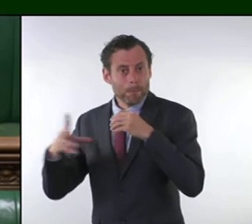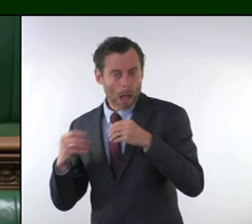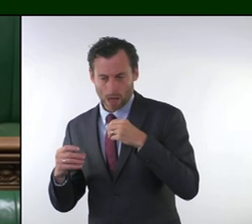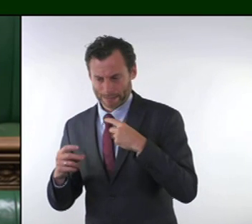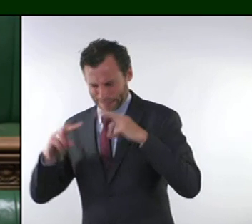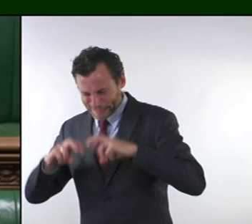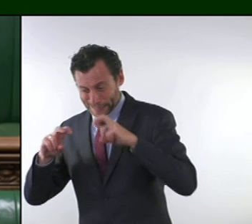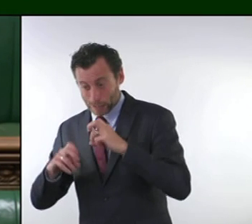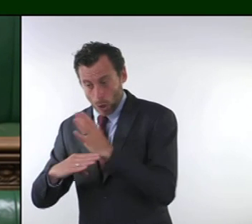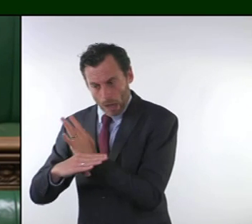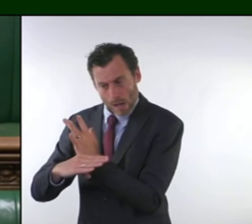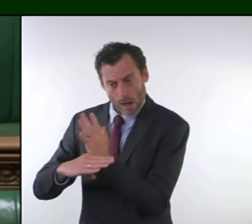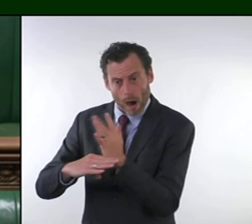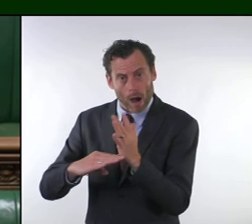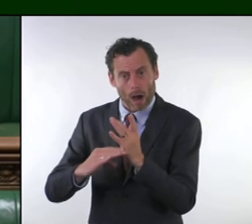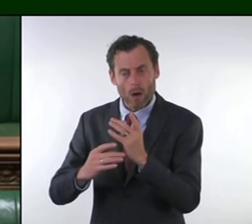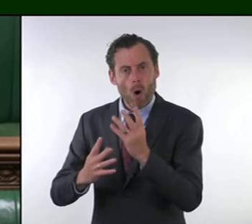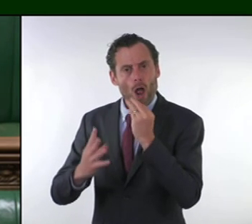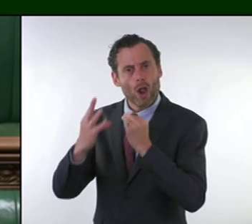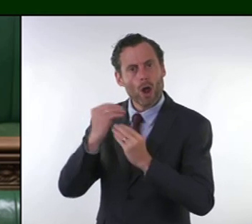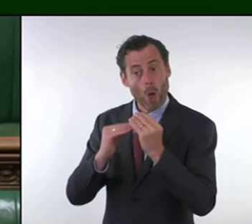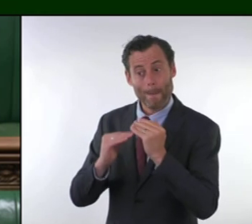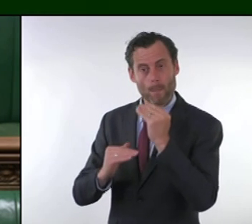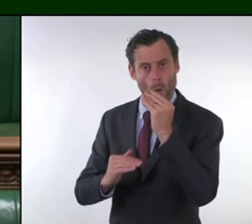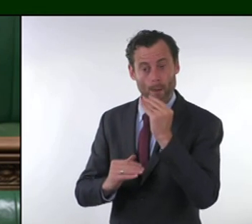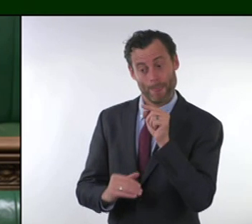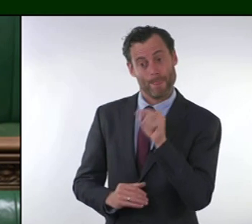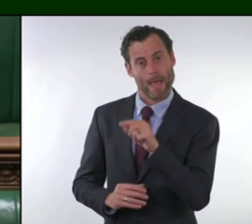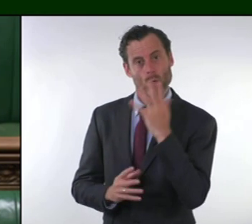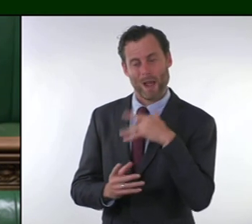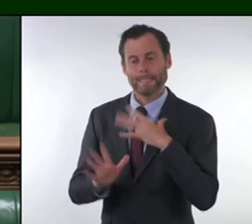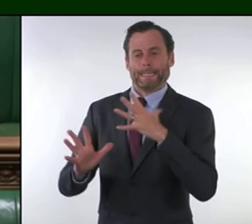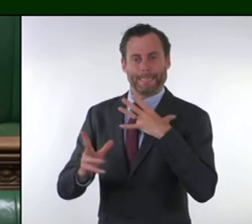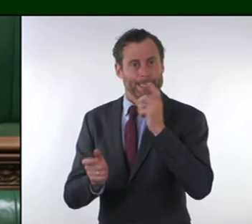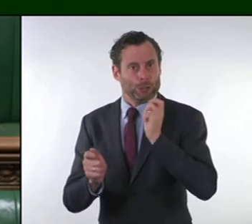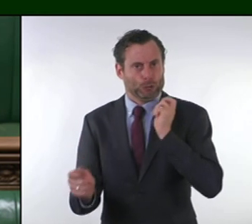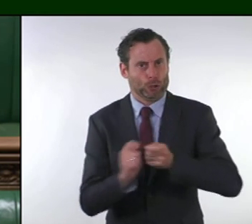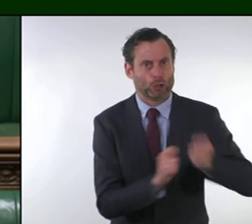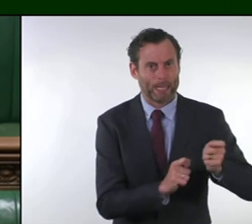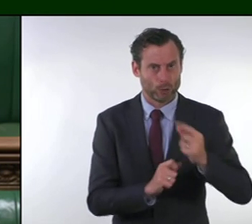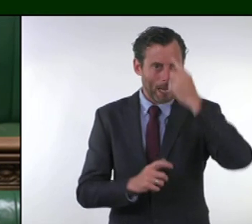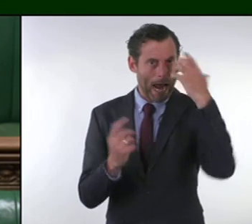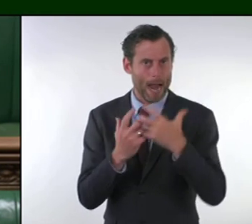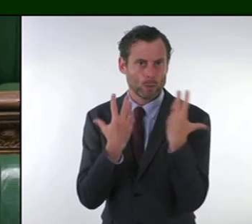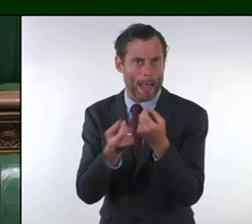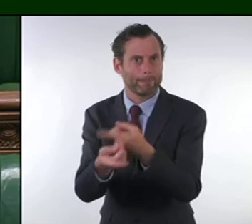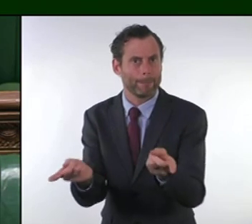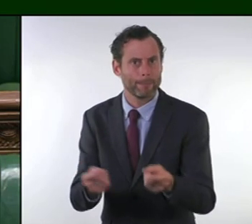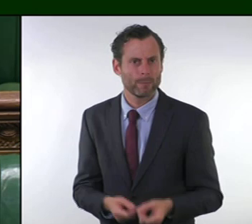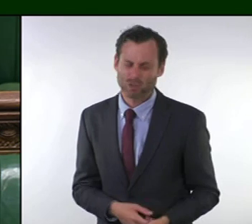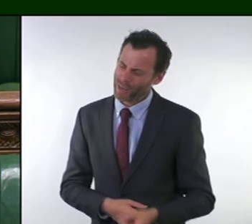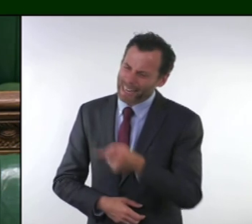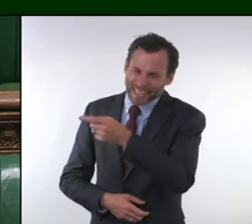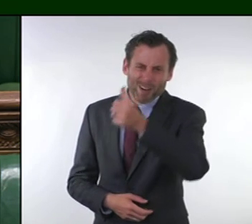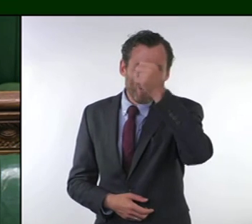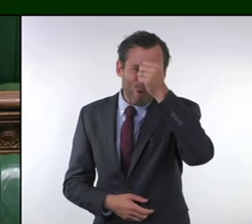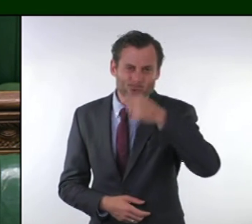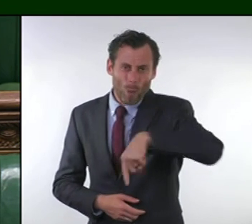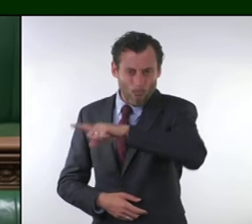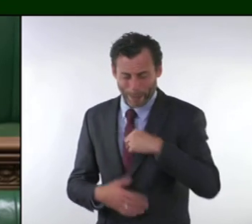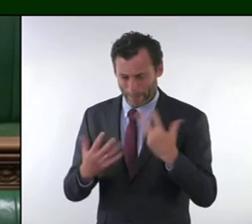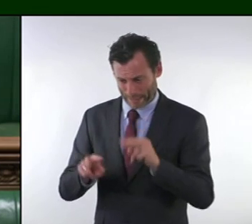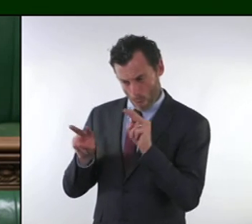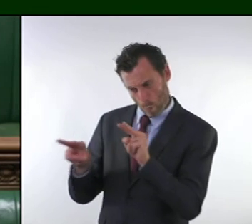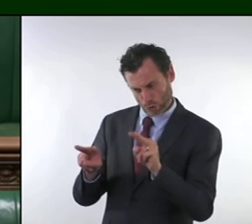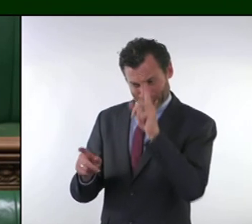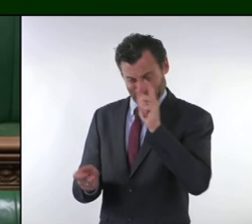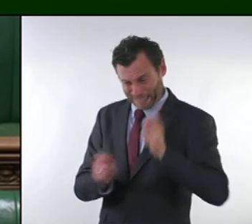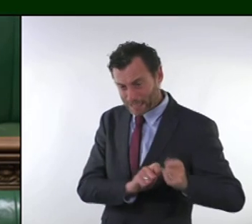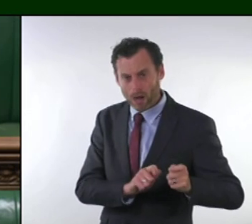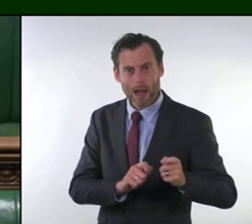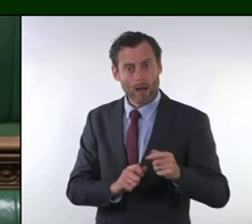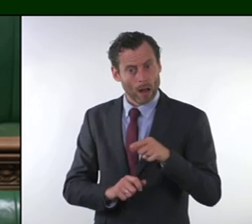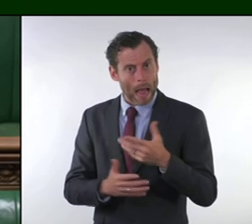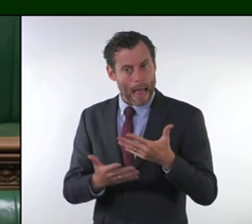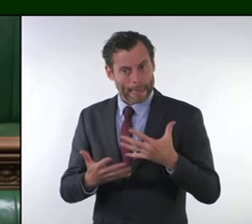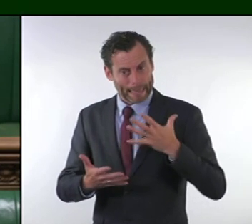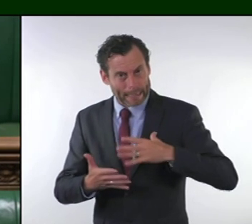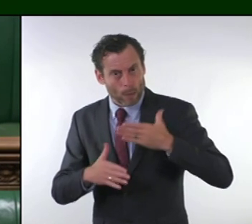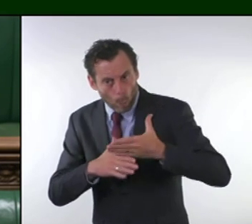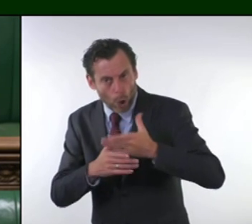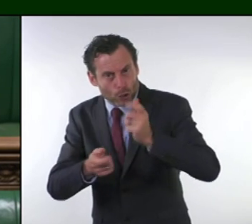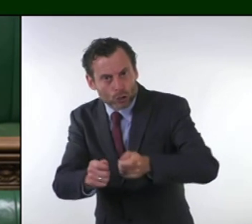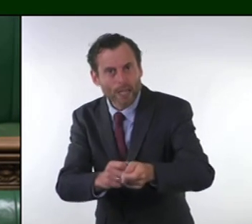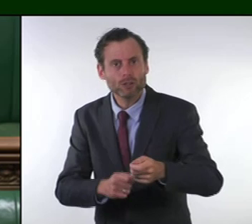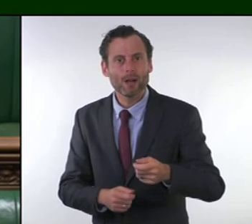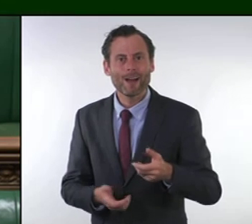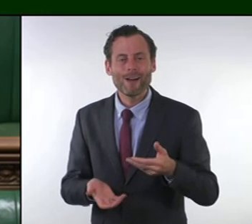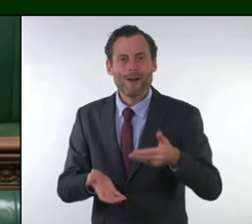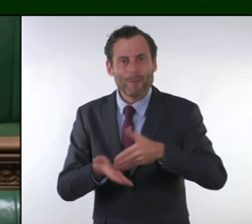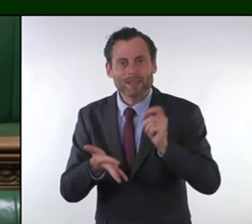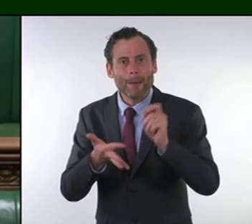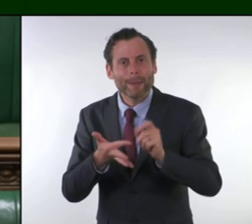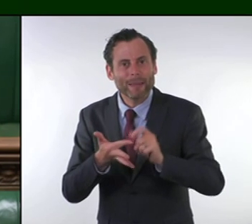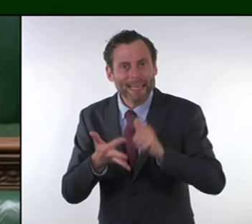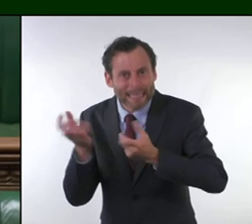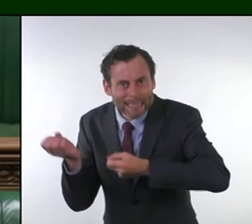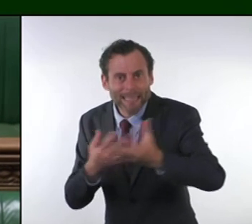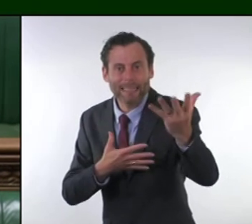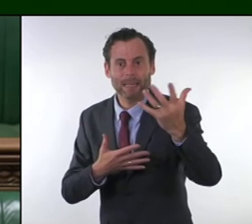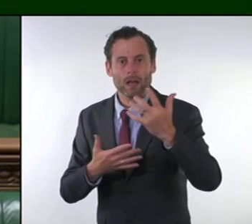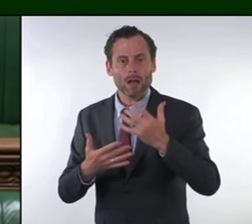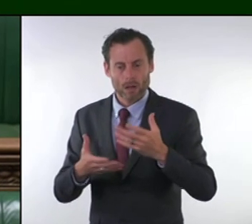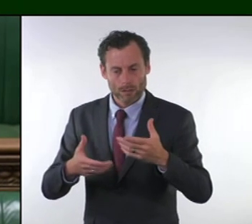When he looks at the action plan that we brought in to help our care workers, I think he would appreciate the vast amount of work that they have done, the PPE that they have been supplied with and the testing that they have been supplied with.